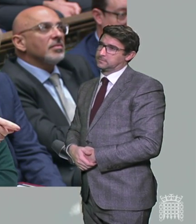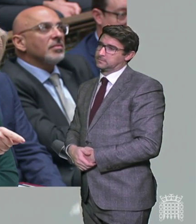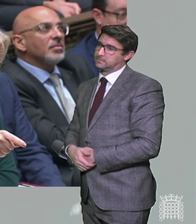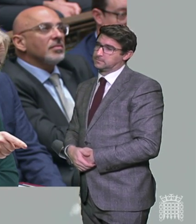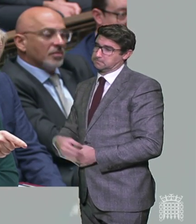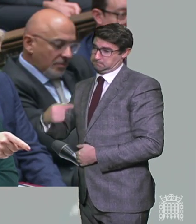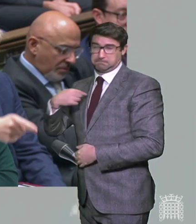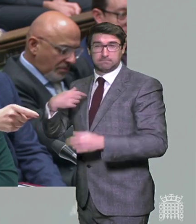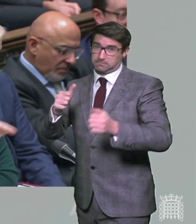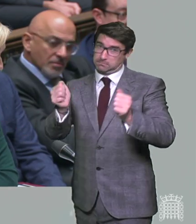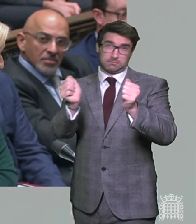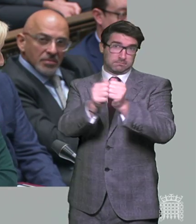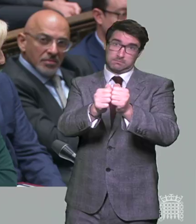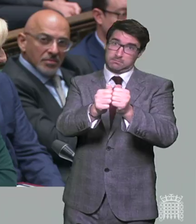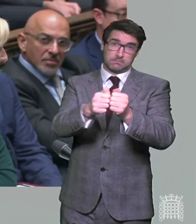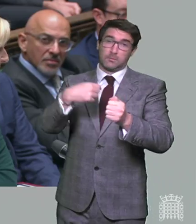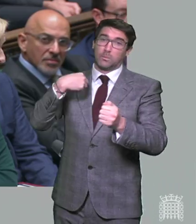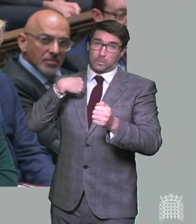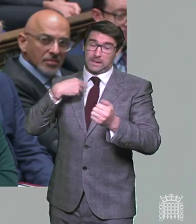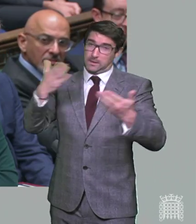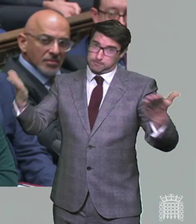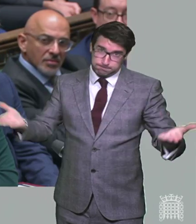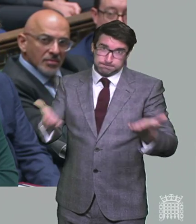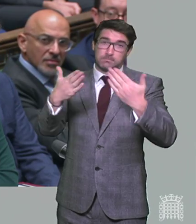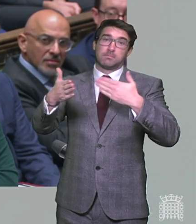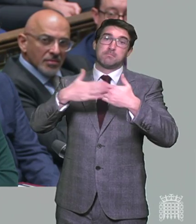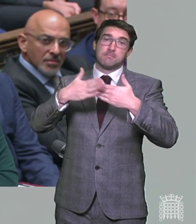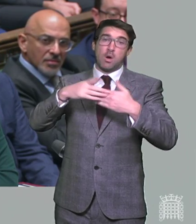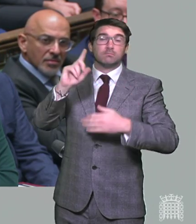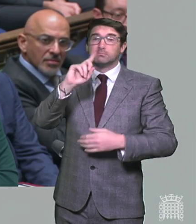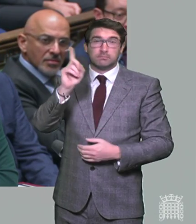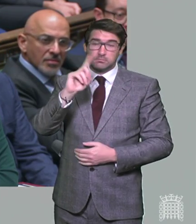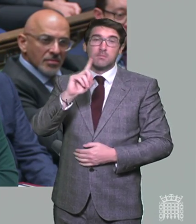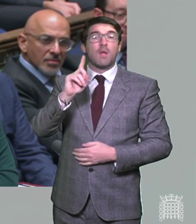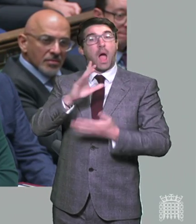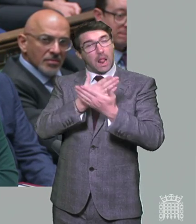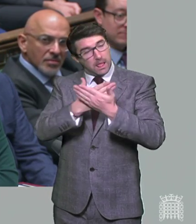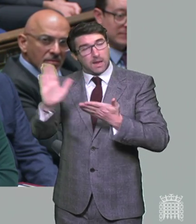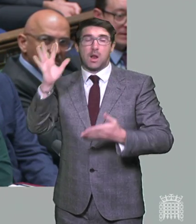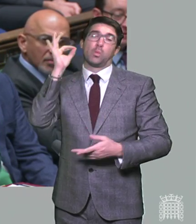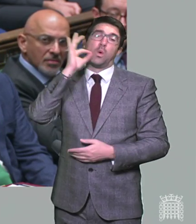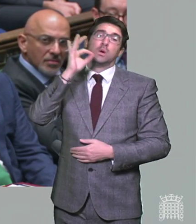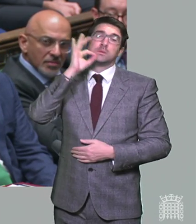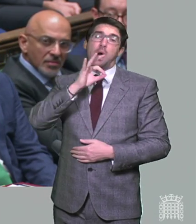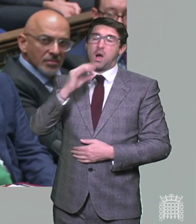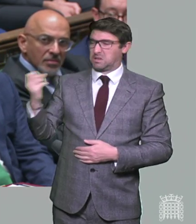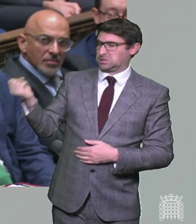The right honourable Member for Ashton-under-Lyne has asked from a sedentary position what we are doing about it.